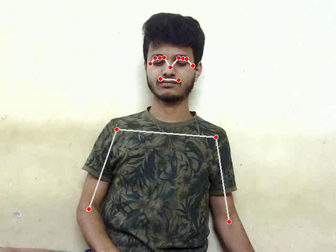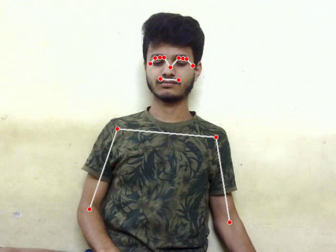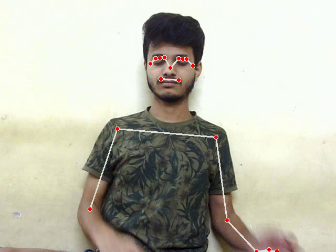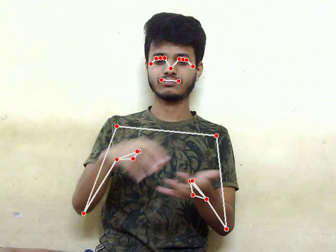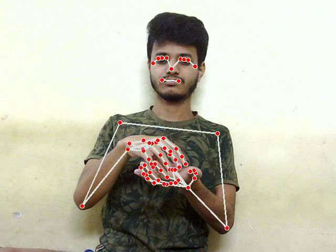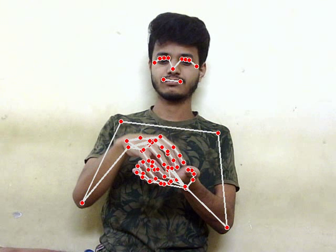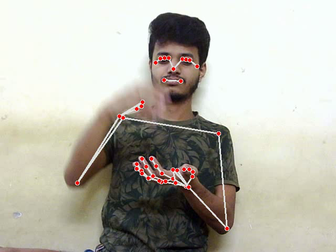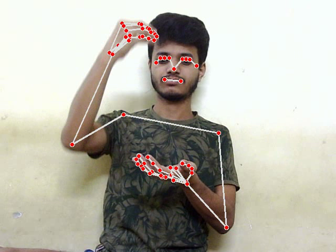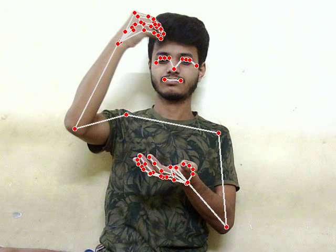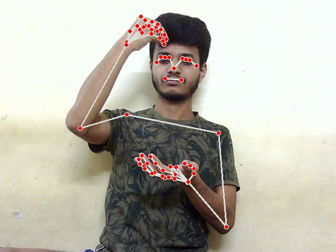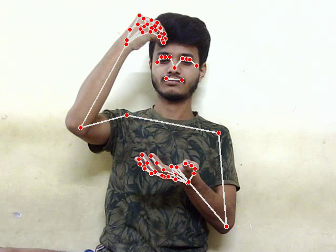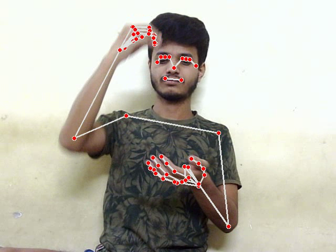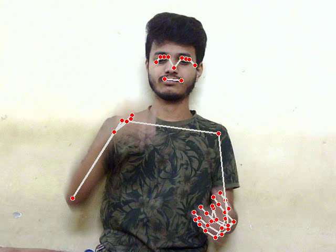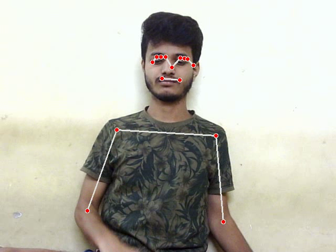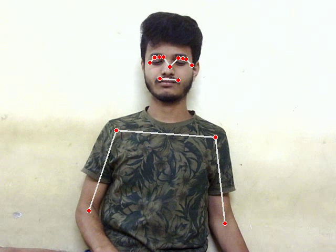learn